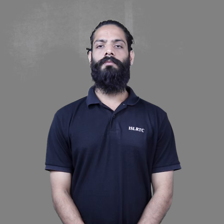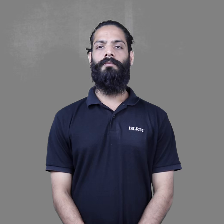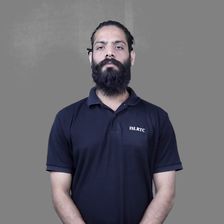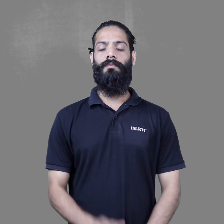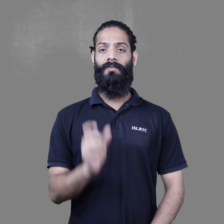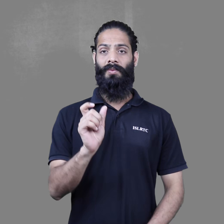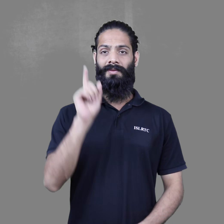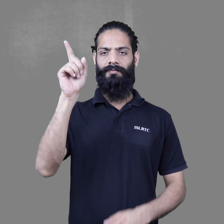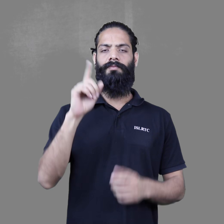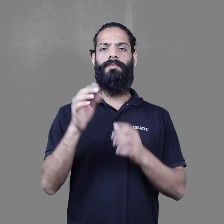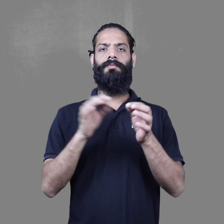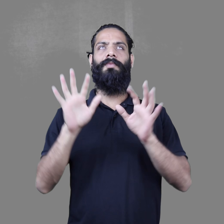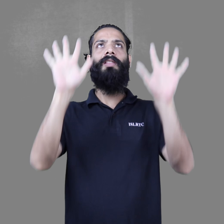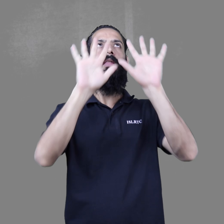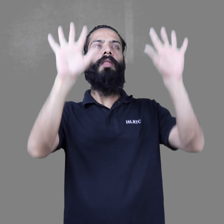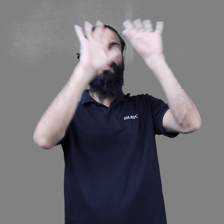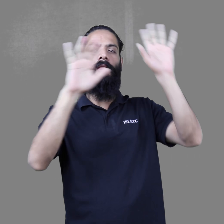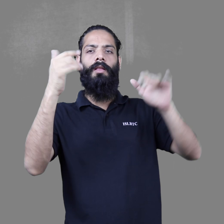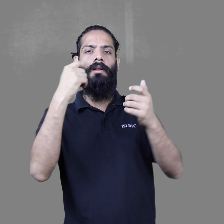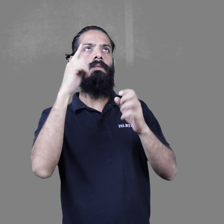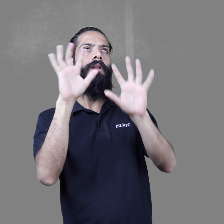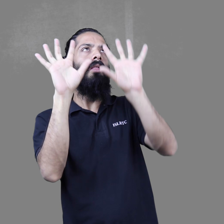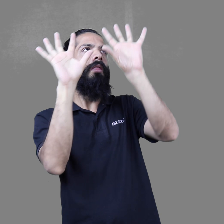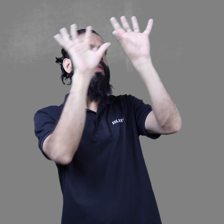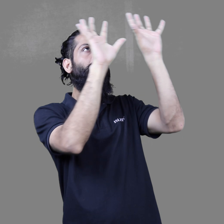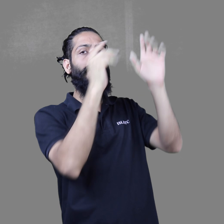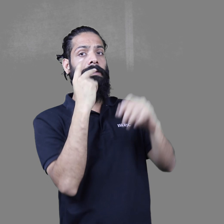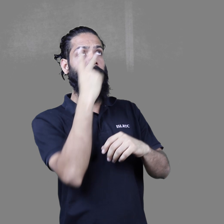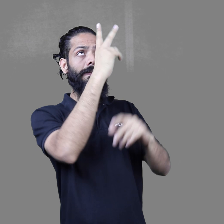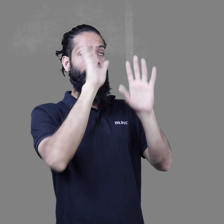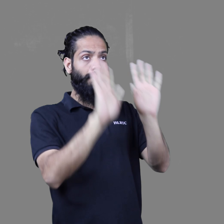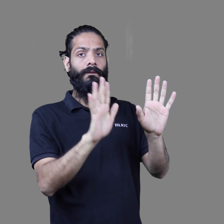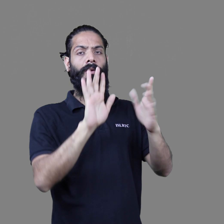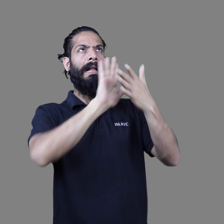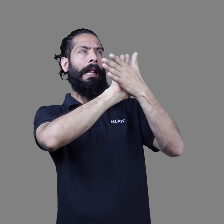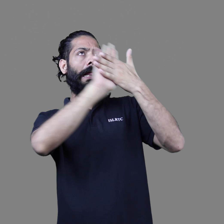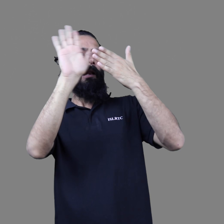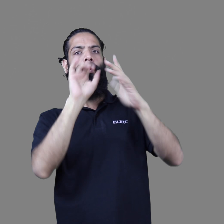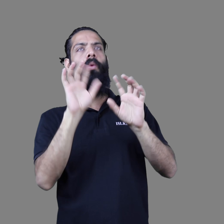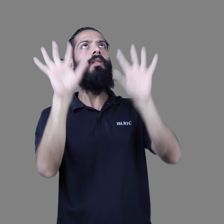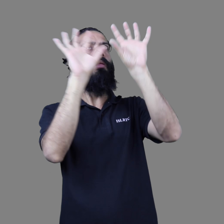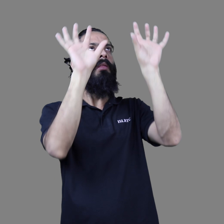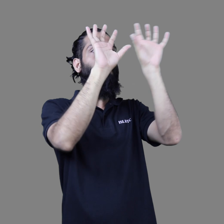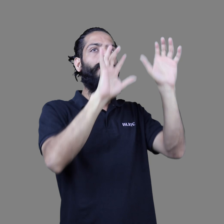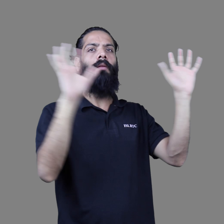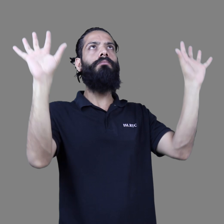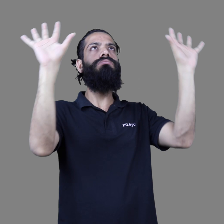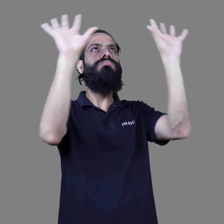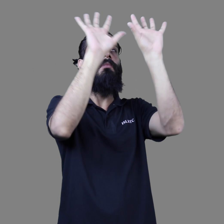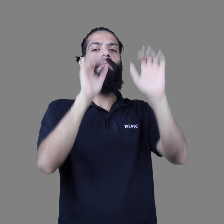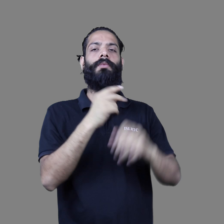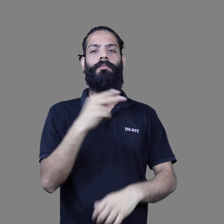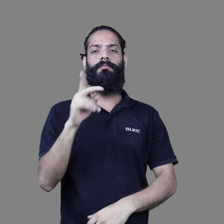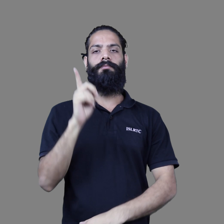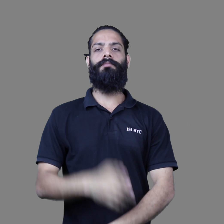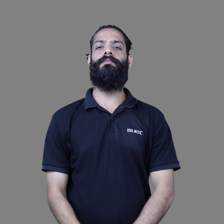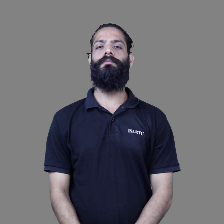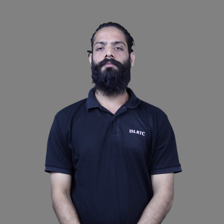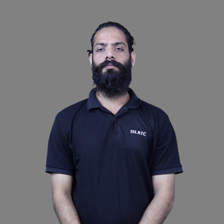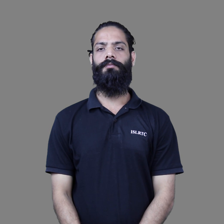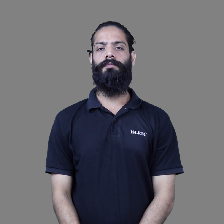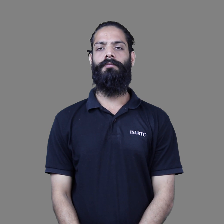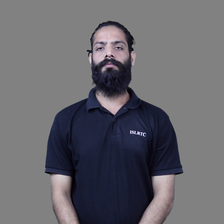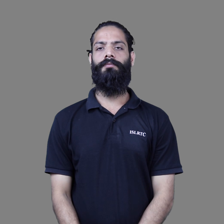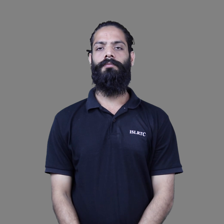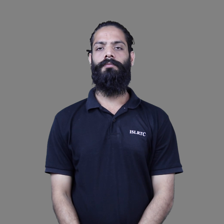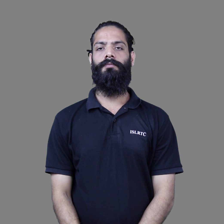Cloudiness